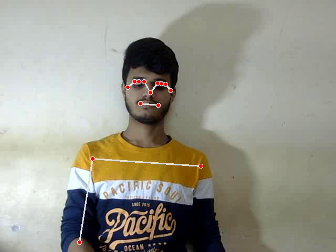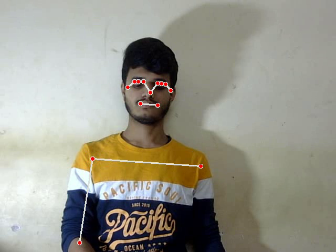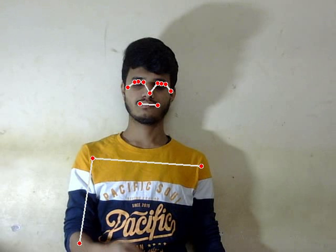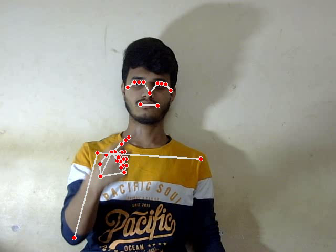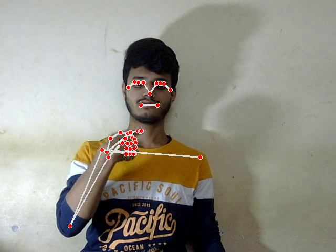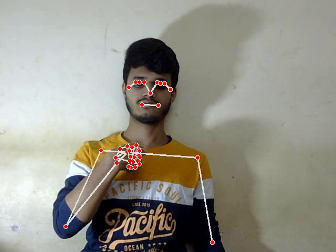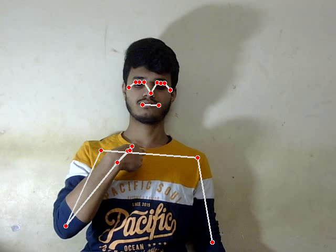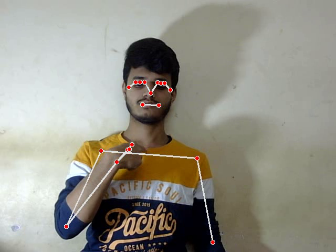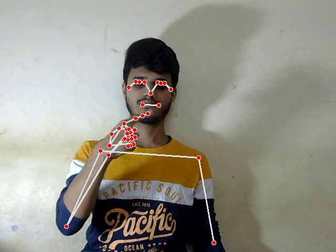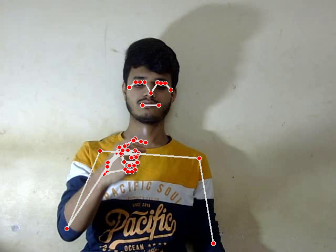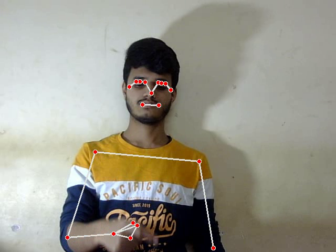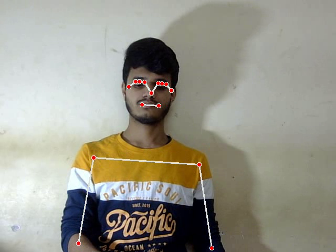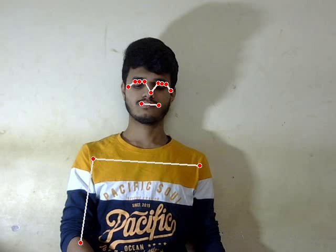I